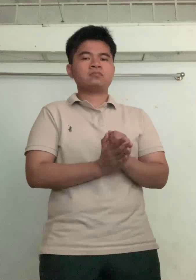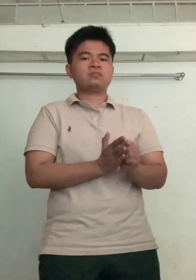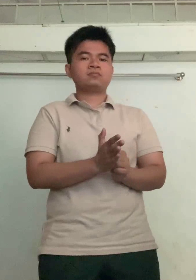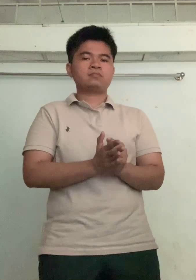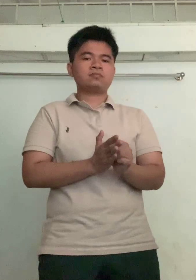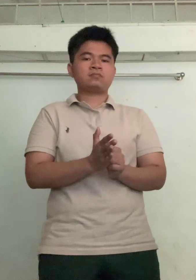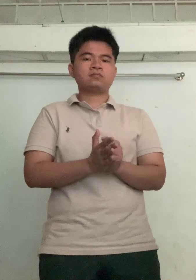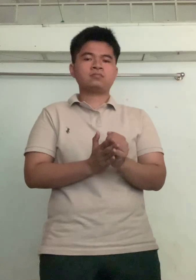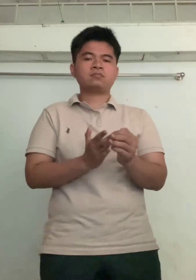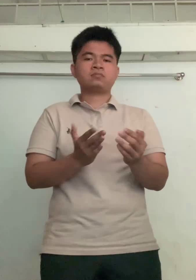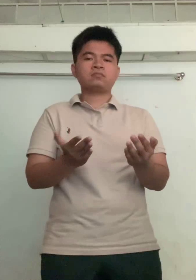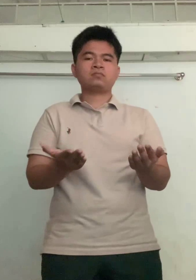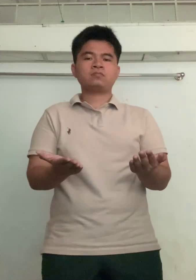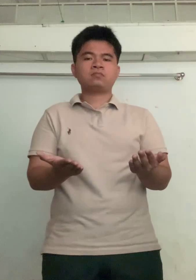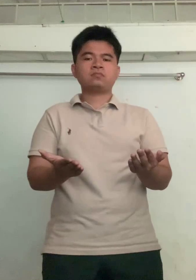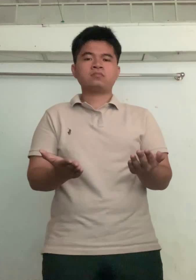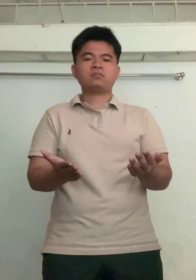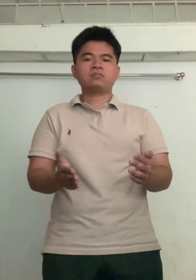thang nay